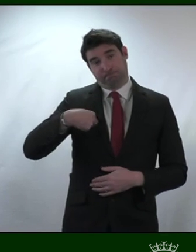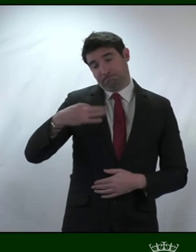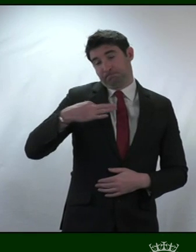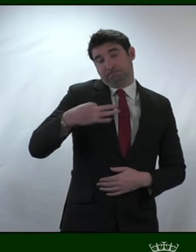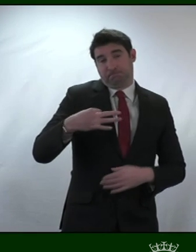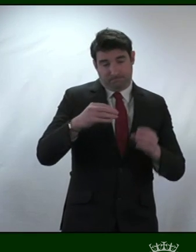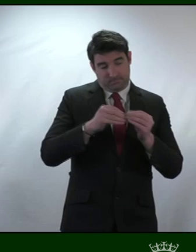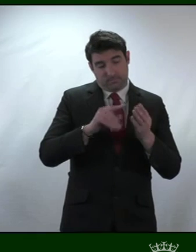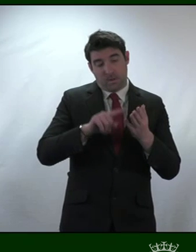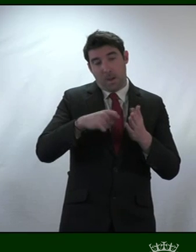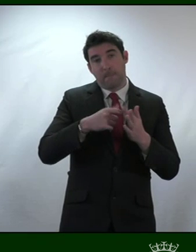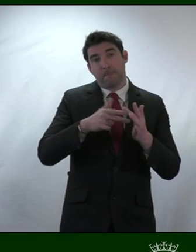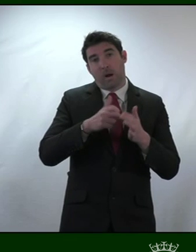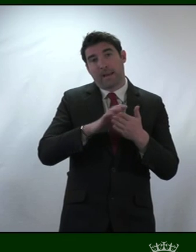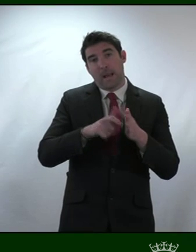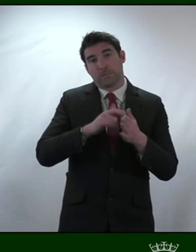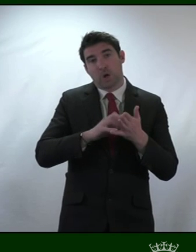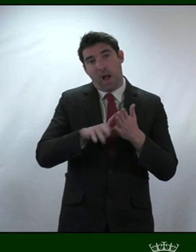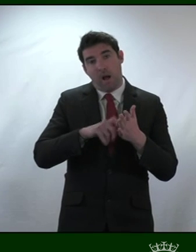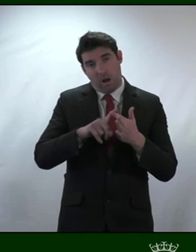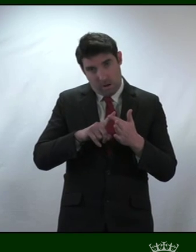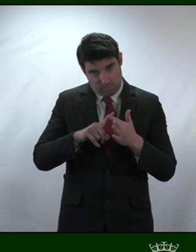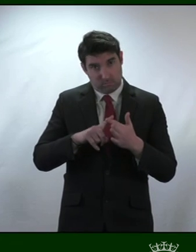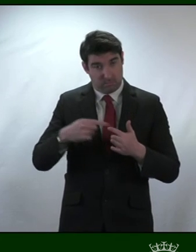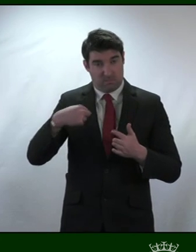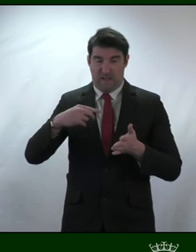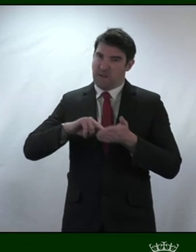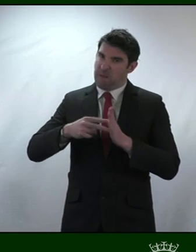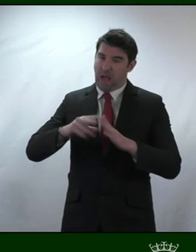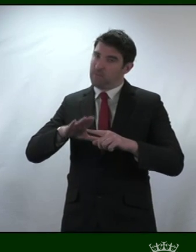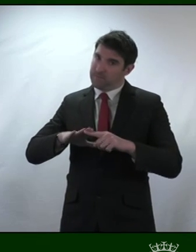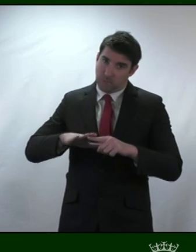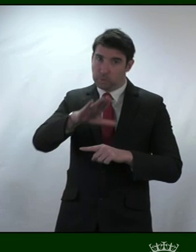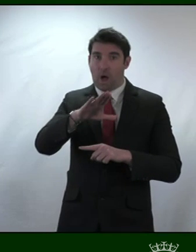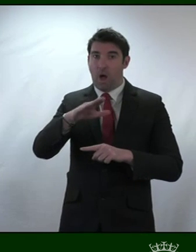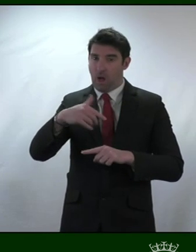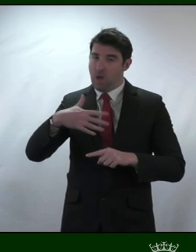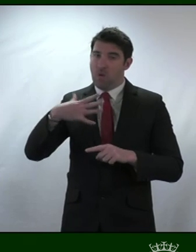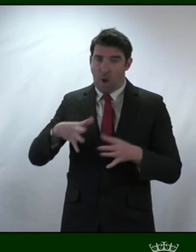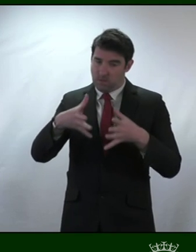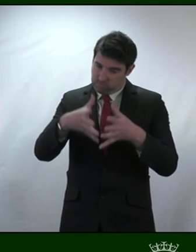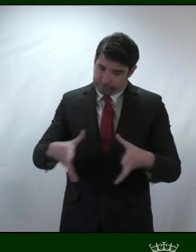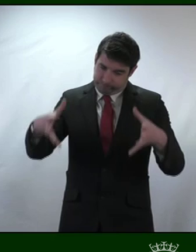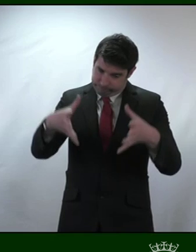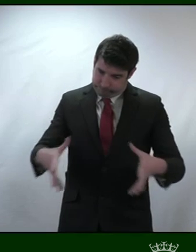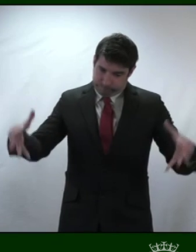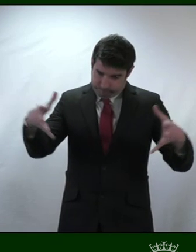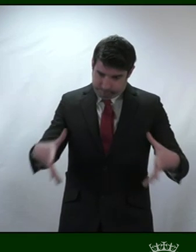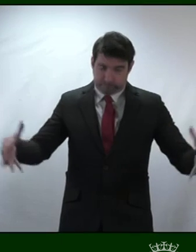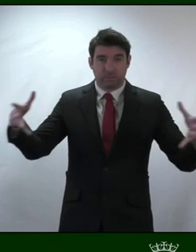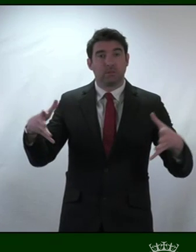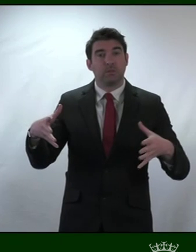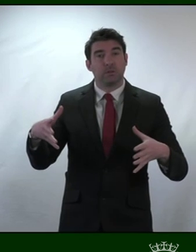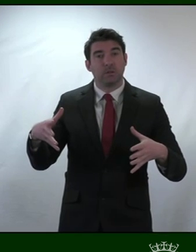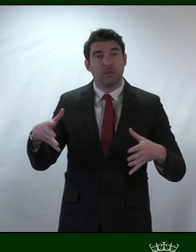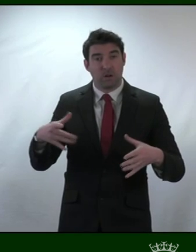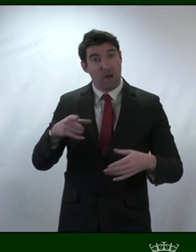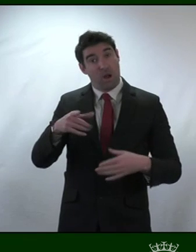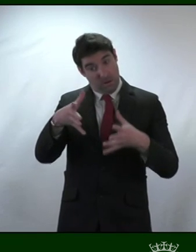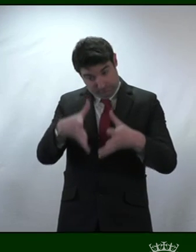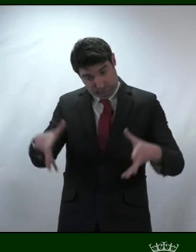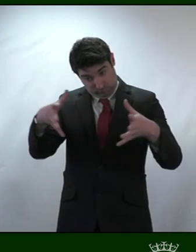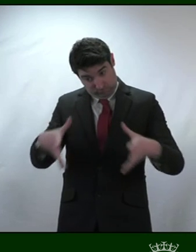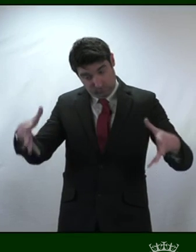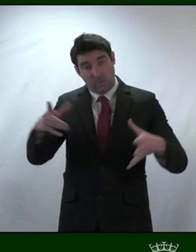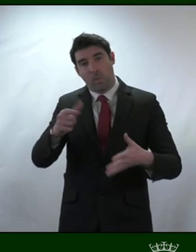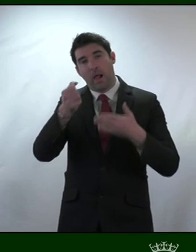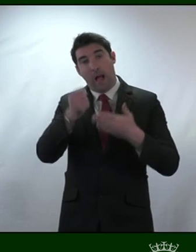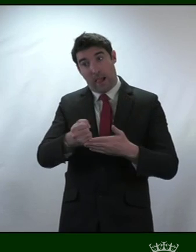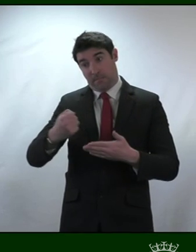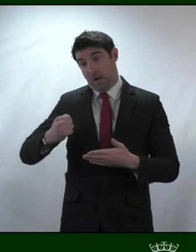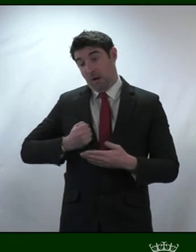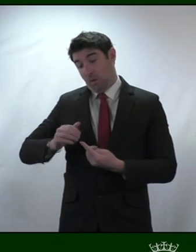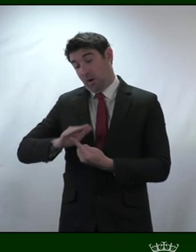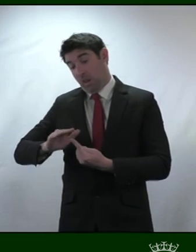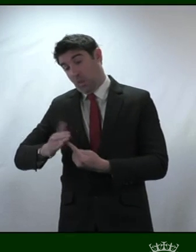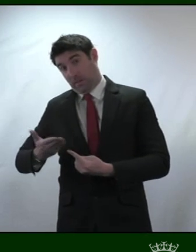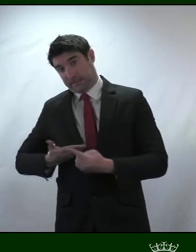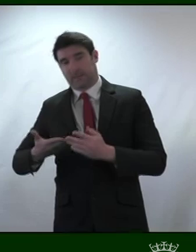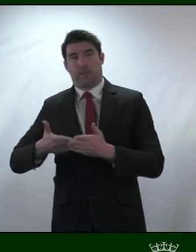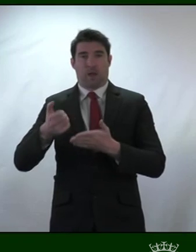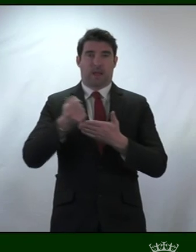Will he back this bold bid for Bucks to ensure that Buckinghamshire continues to increase its contribution to the Exchequer: a win for the businesses of Bucks and a win for the levelling-up agenda?